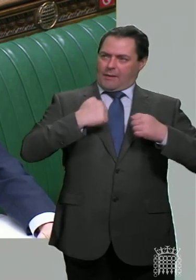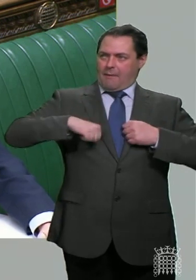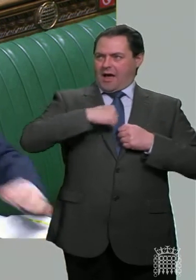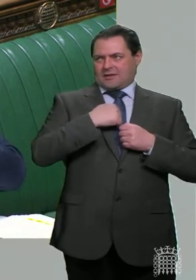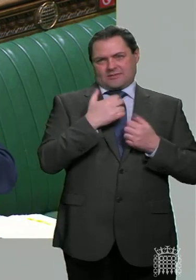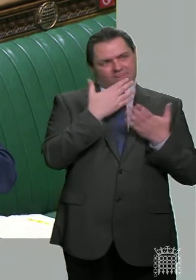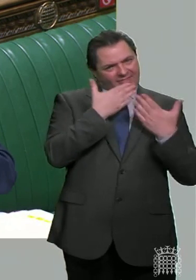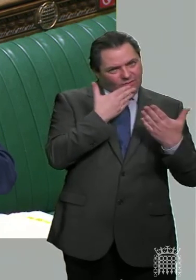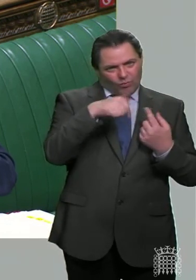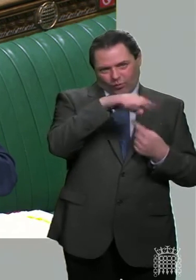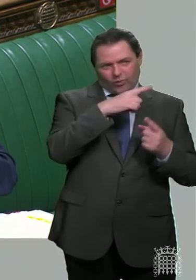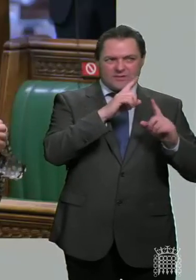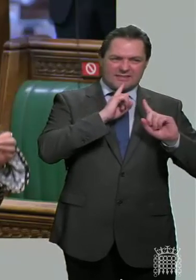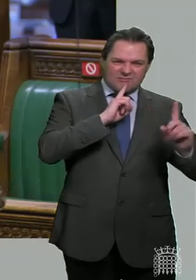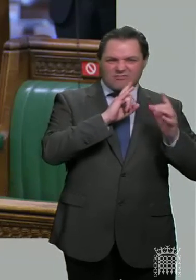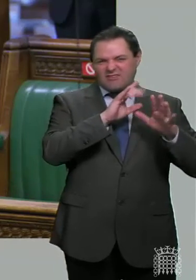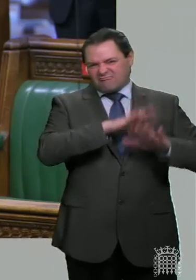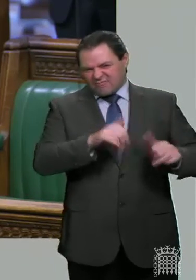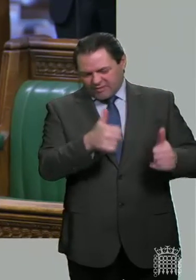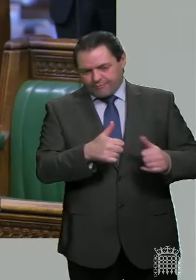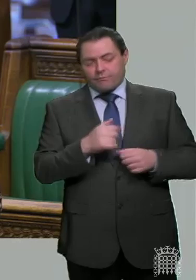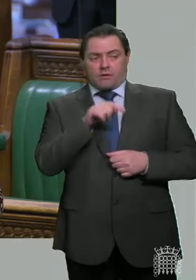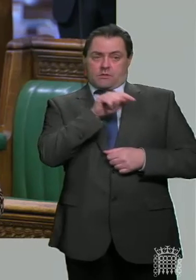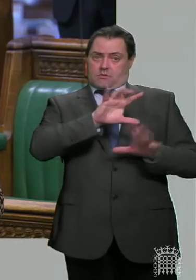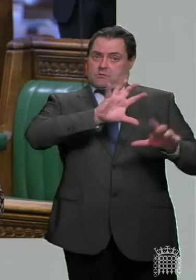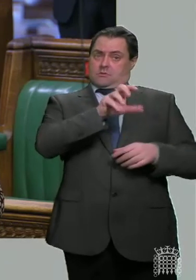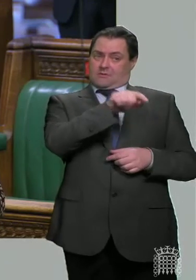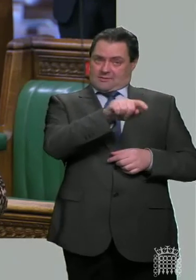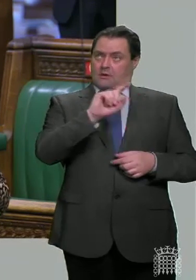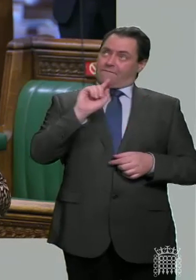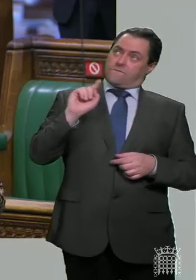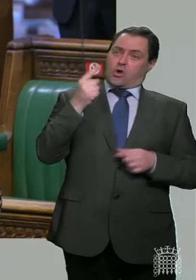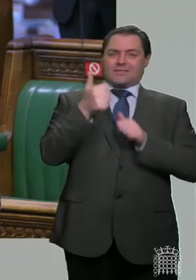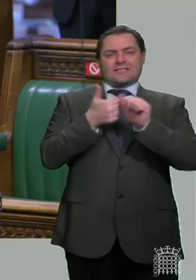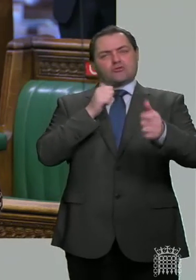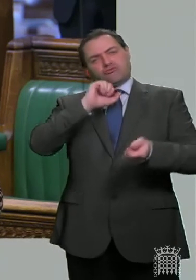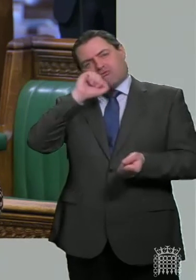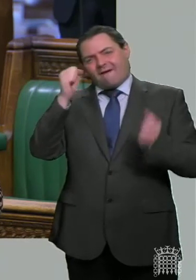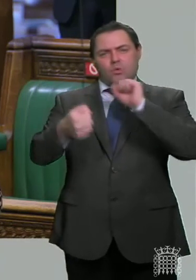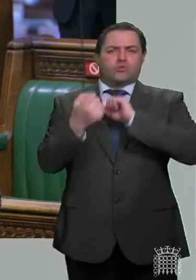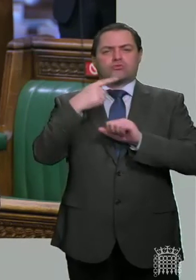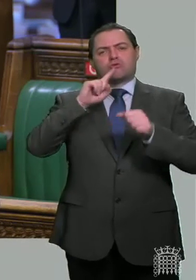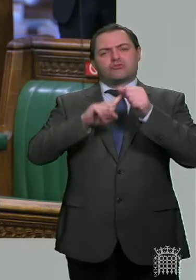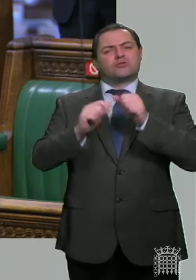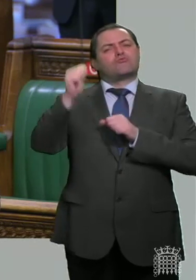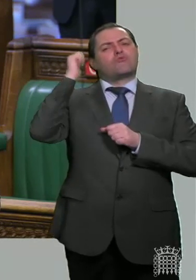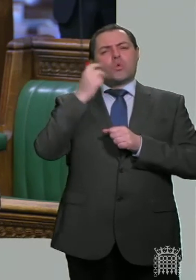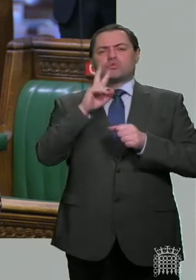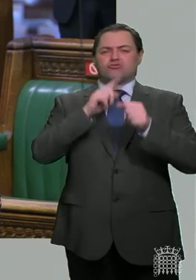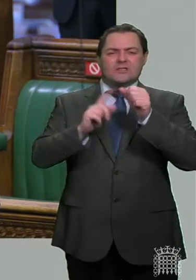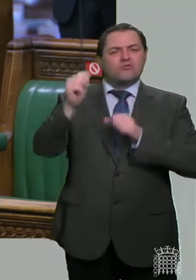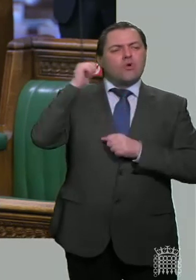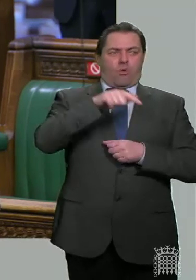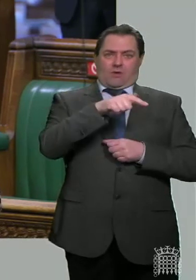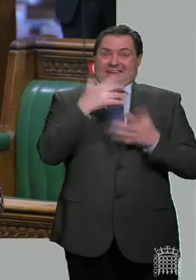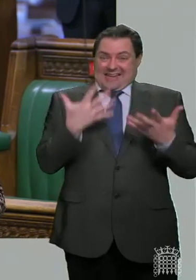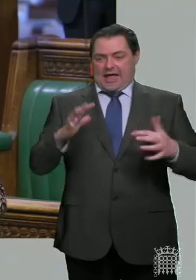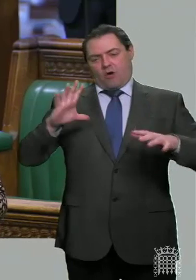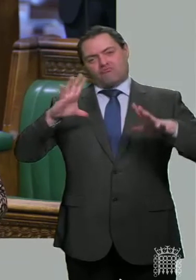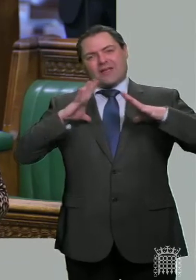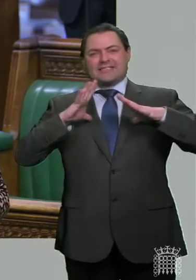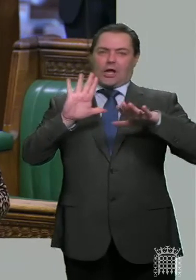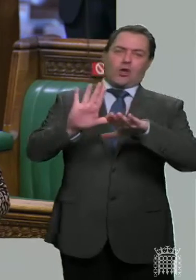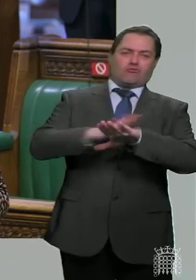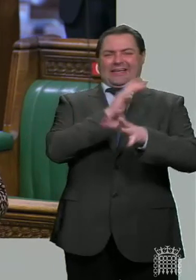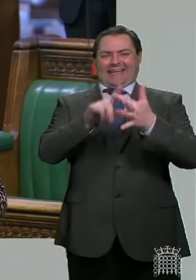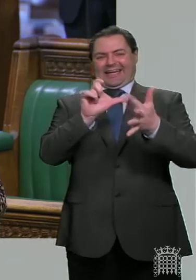As you will know, Mr Speaker, my constituency was at the heart of the first industrial revolution, and we are ready to lead in the new green industrial revolution and level up once and for all.